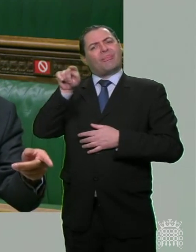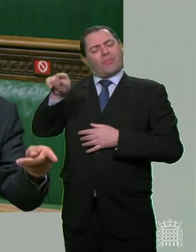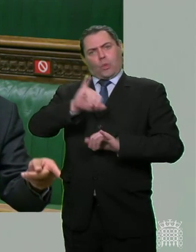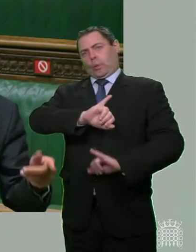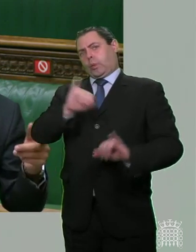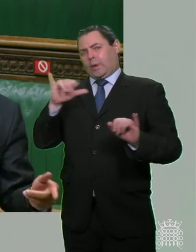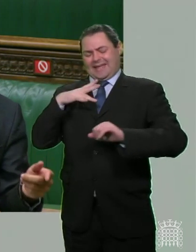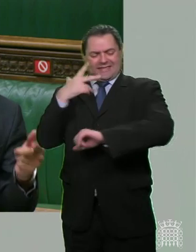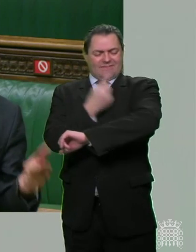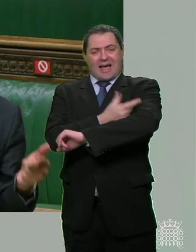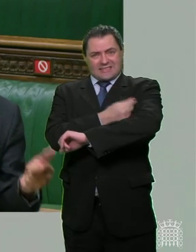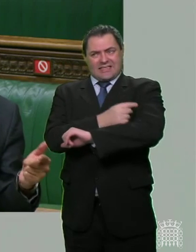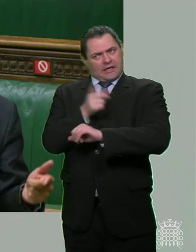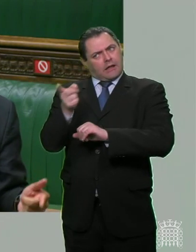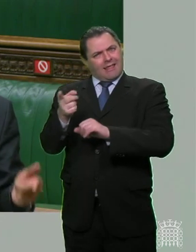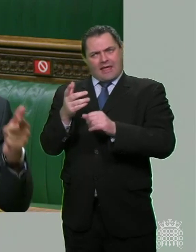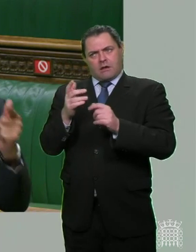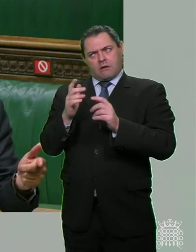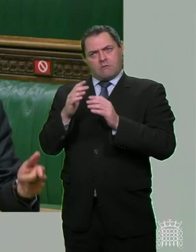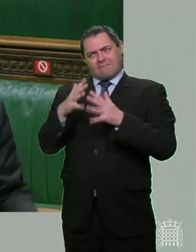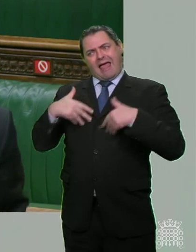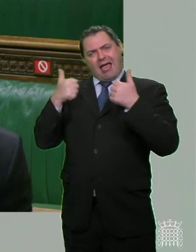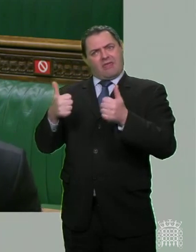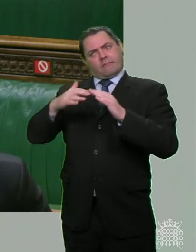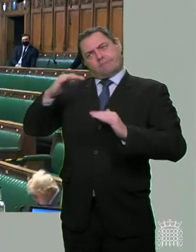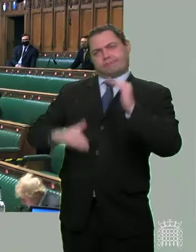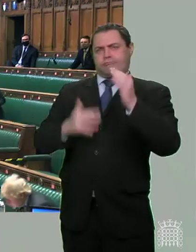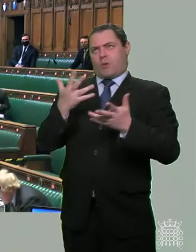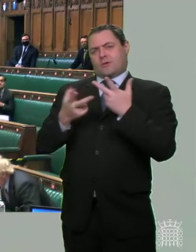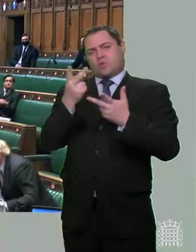Will the Prime Minister please ensure that we have a mass vaccination centre in Medway?